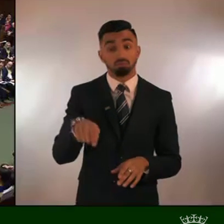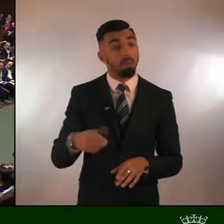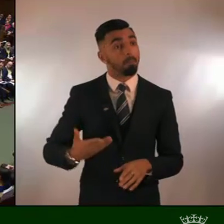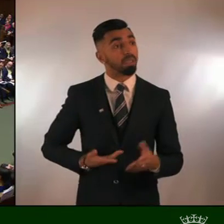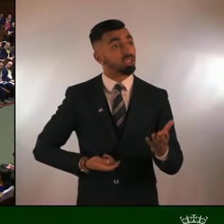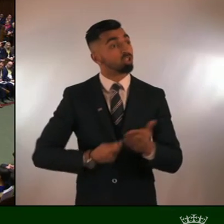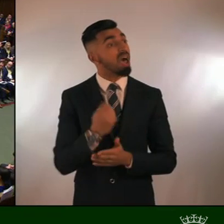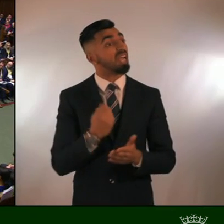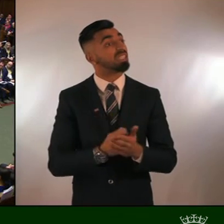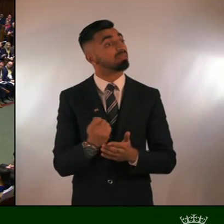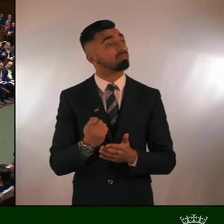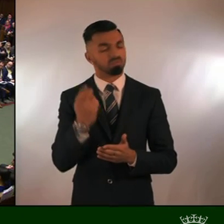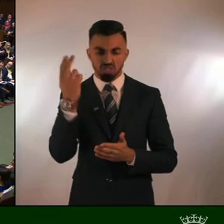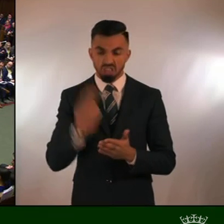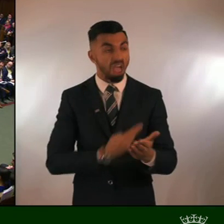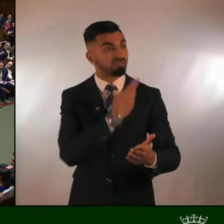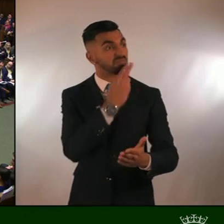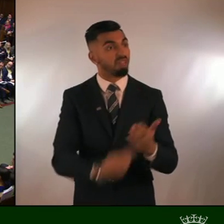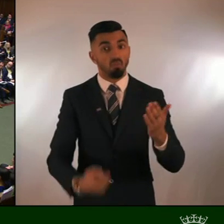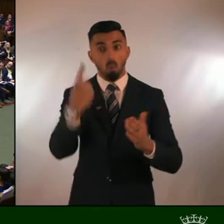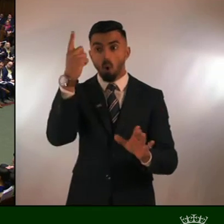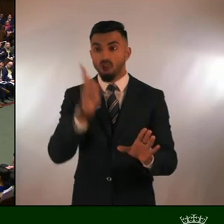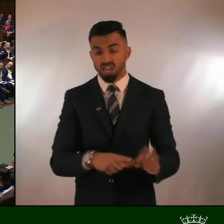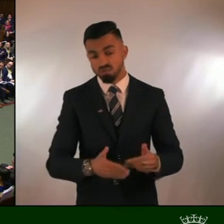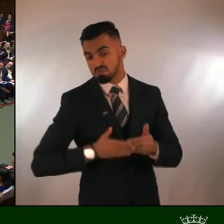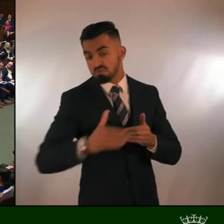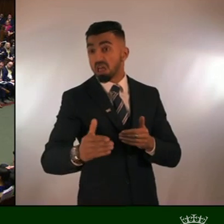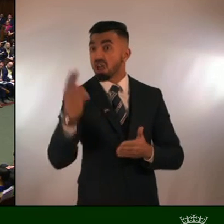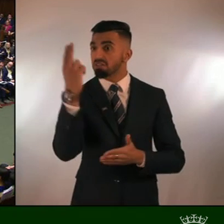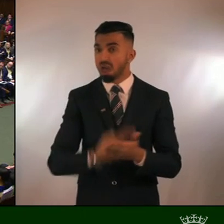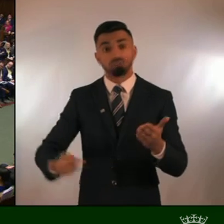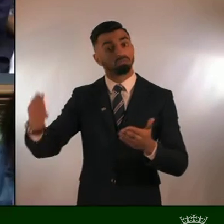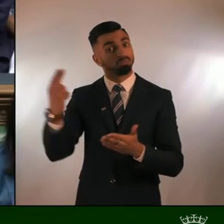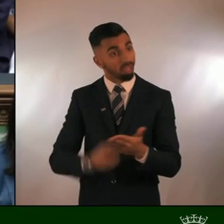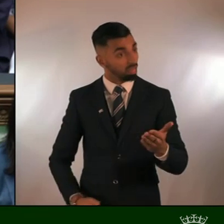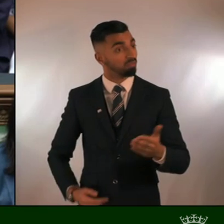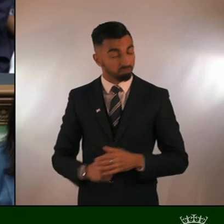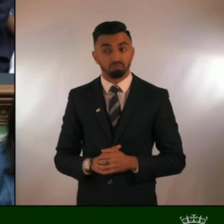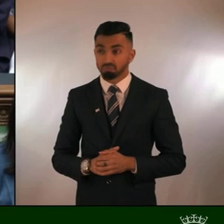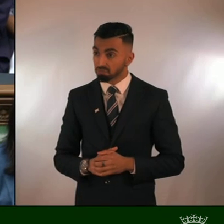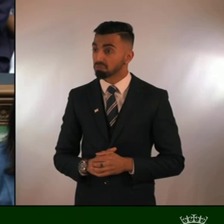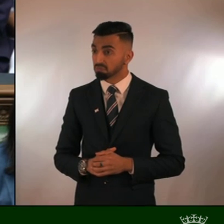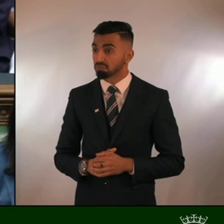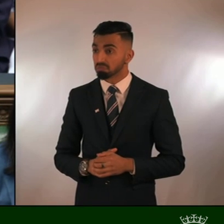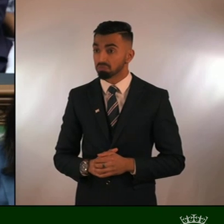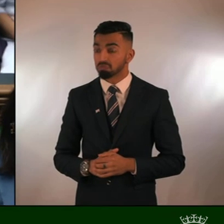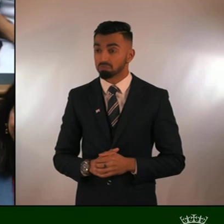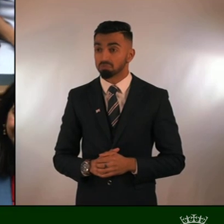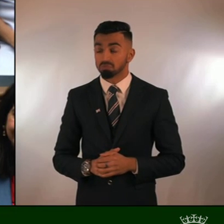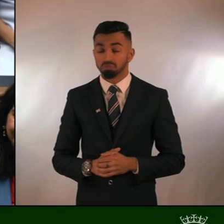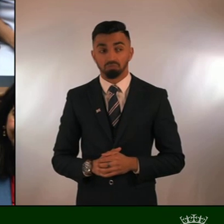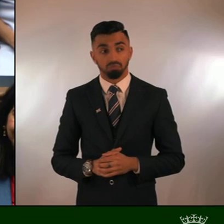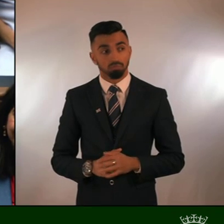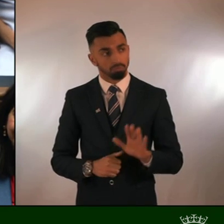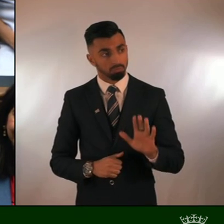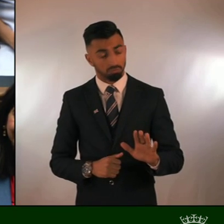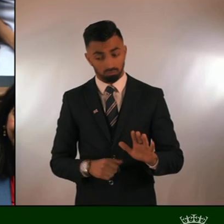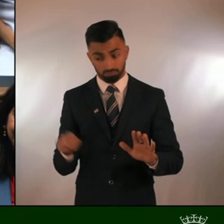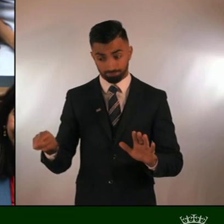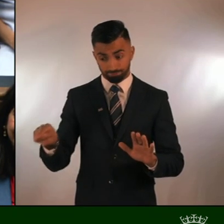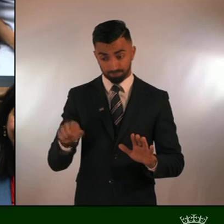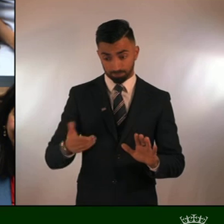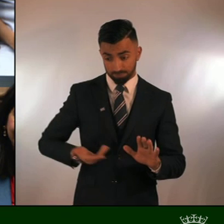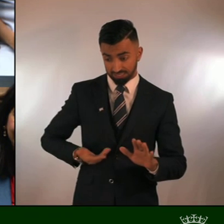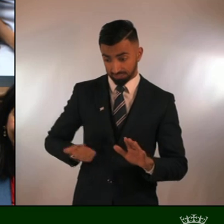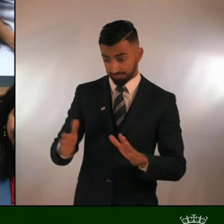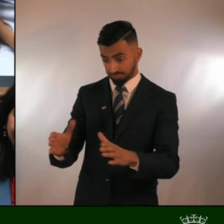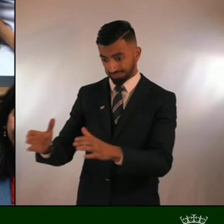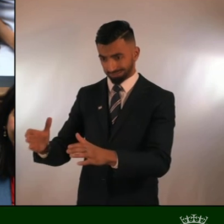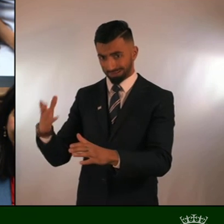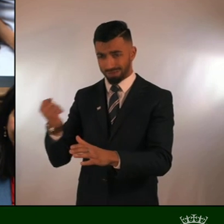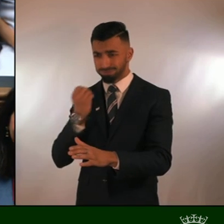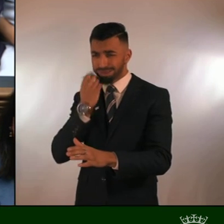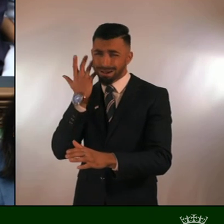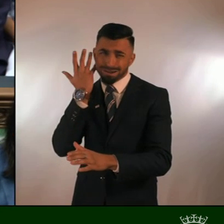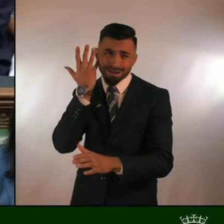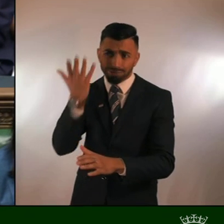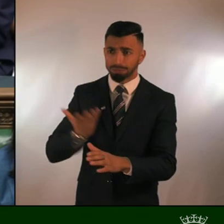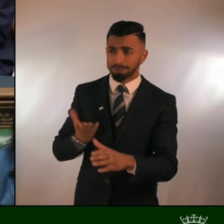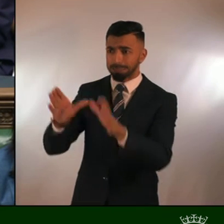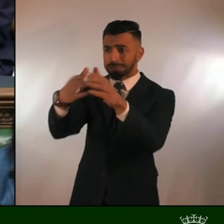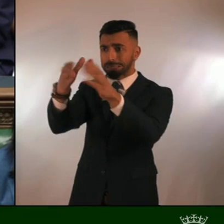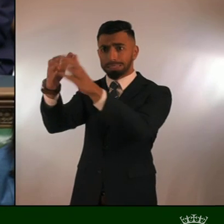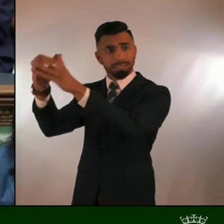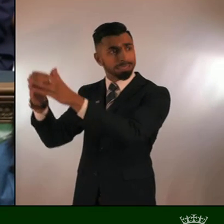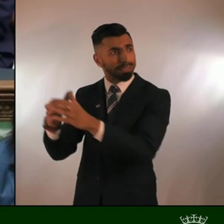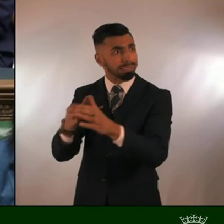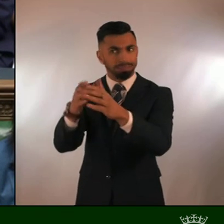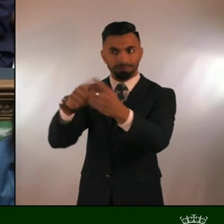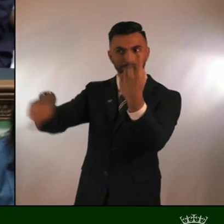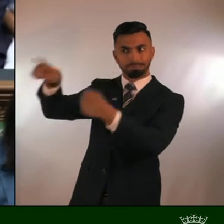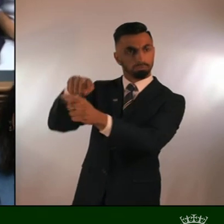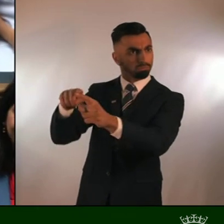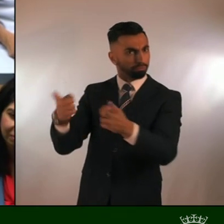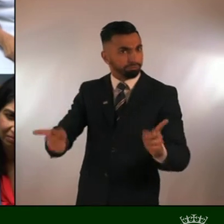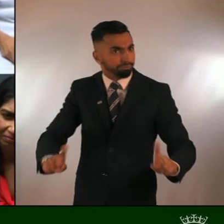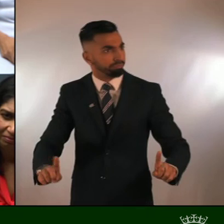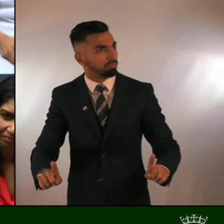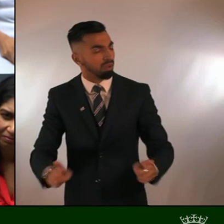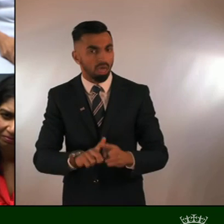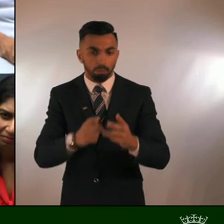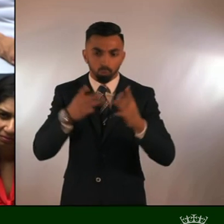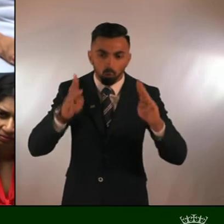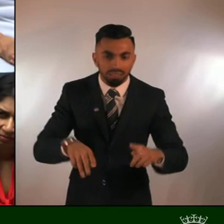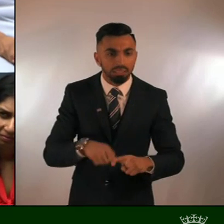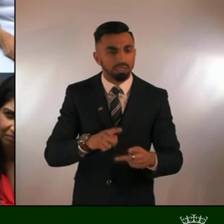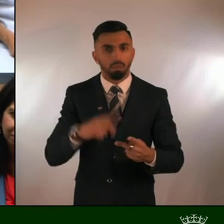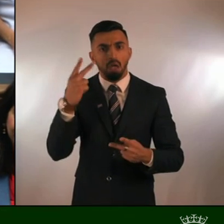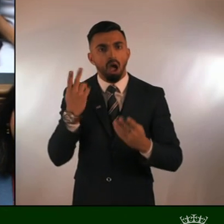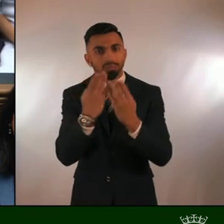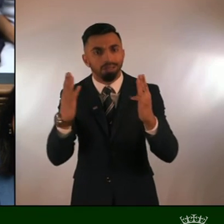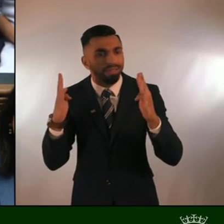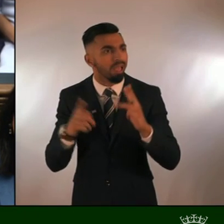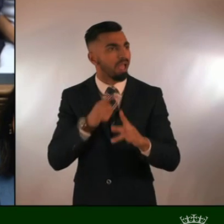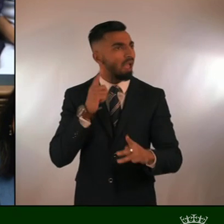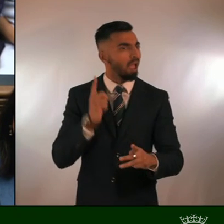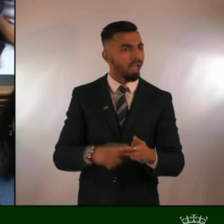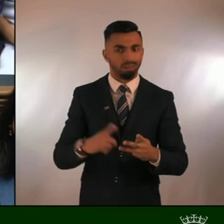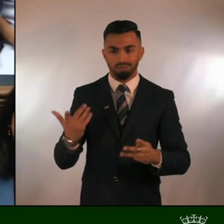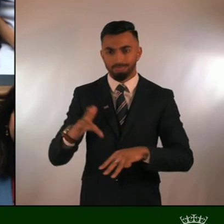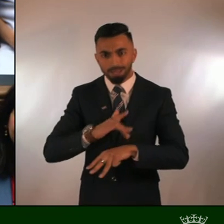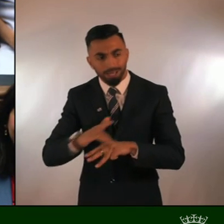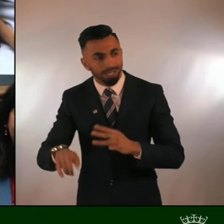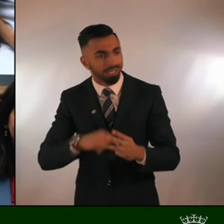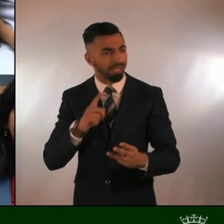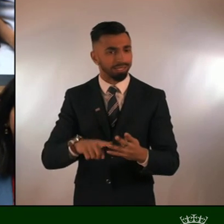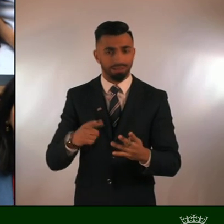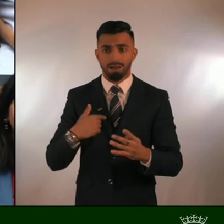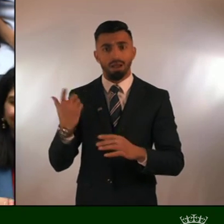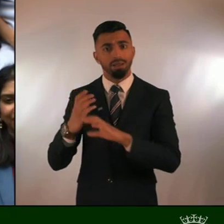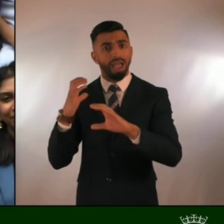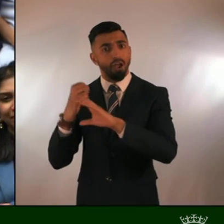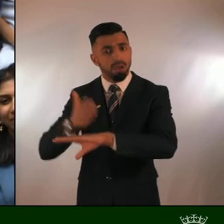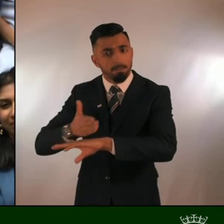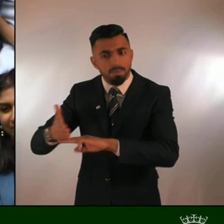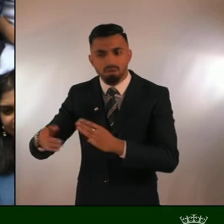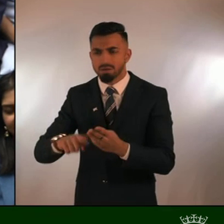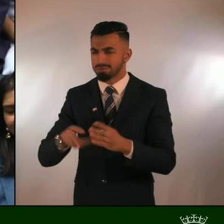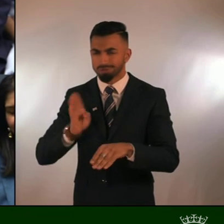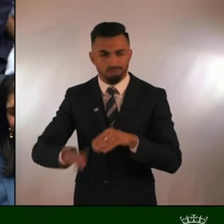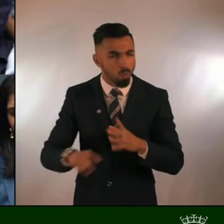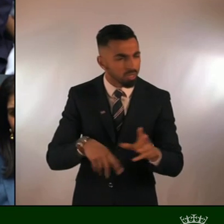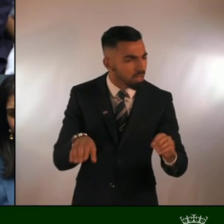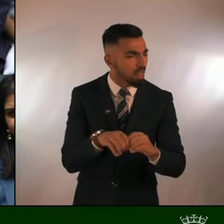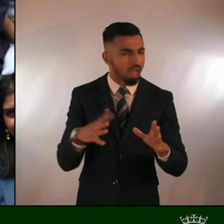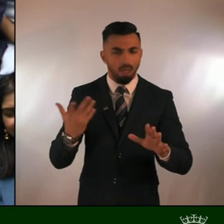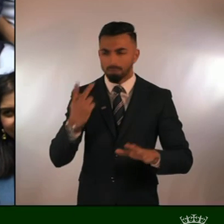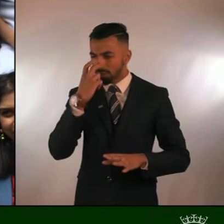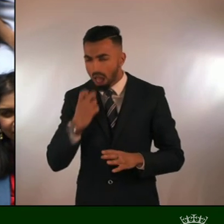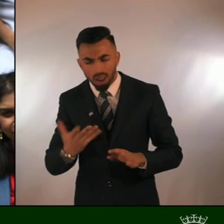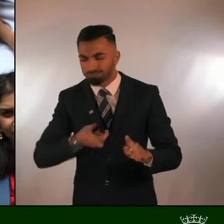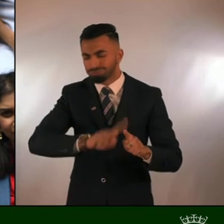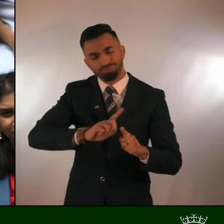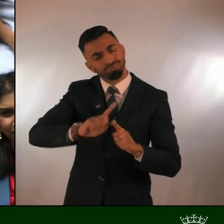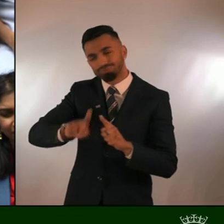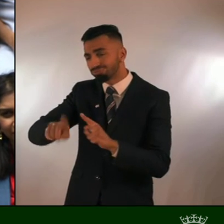But there are tens of thousands of other businesses in the leisure and hospitality sectors currently not covered by this policy: museums, art galleries and theatres; caravan parks and gyms; small hotels and B&Bs; and sports clubs, night clubs, club, houses and guest houses.